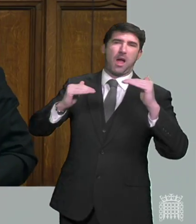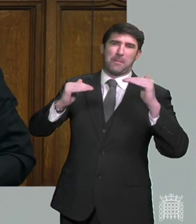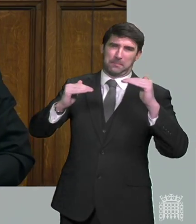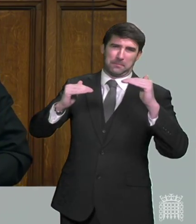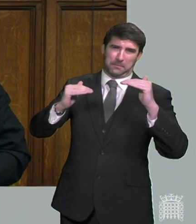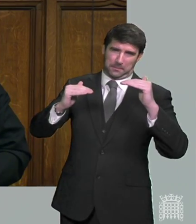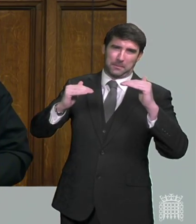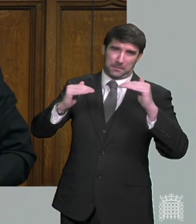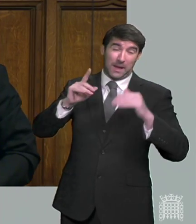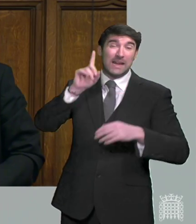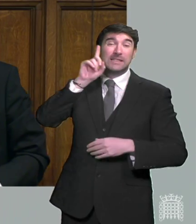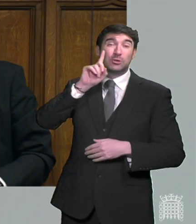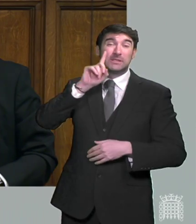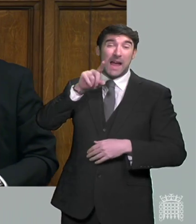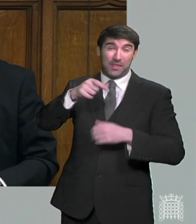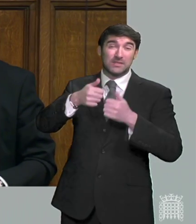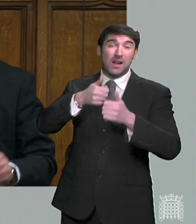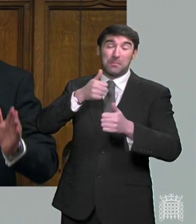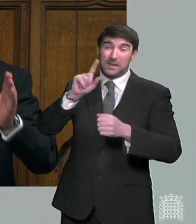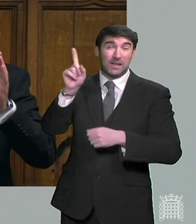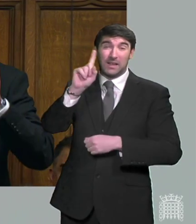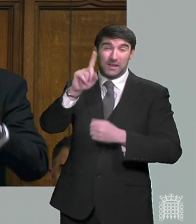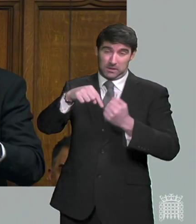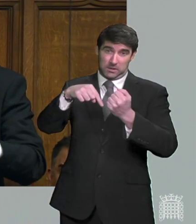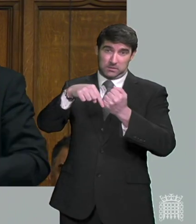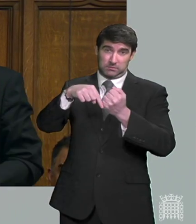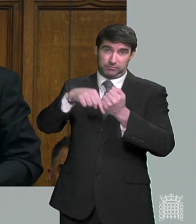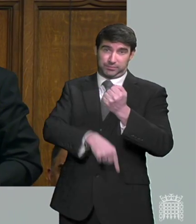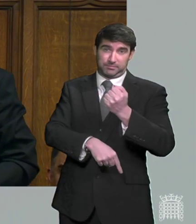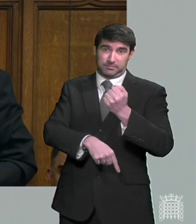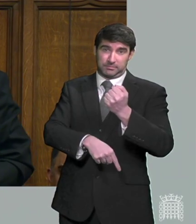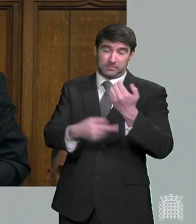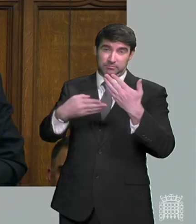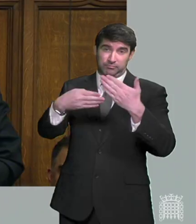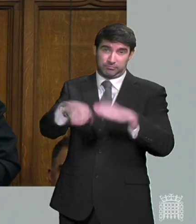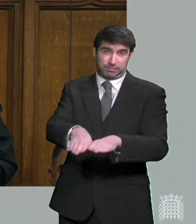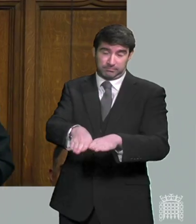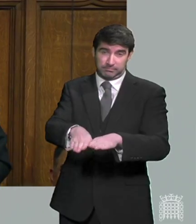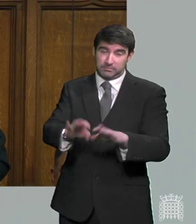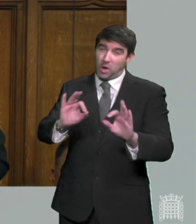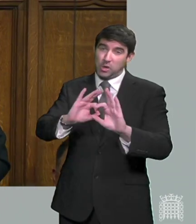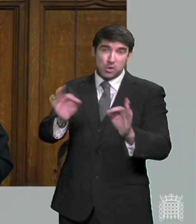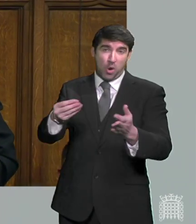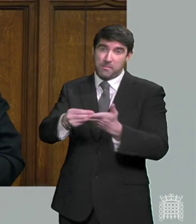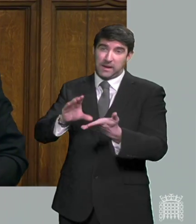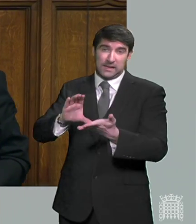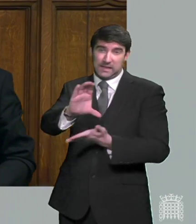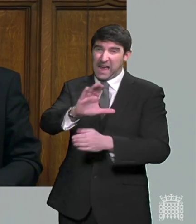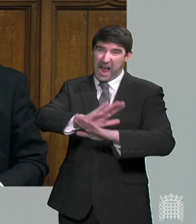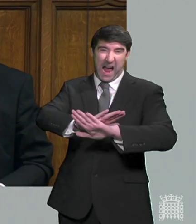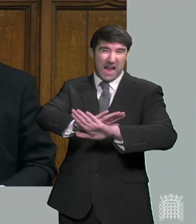Yesterday, the company entered administration having received not a penny in financial support from the Government.